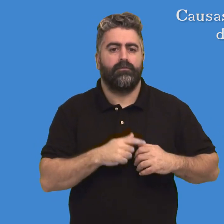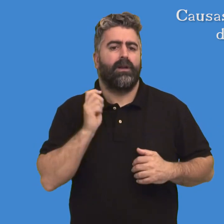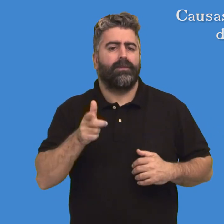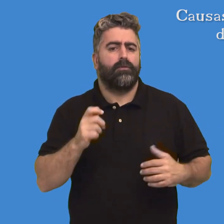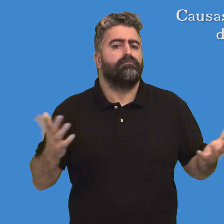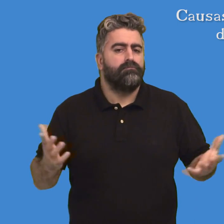frecuente